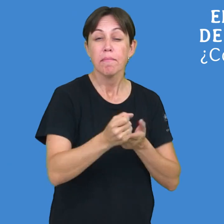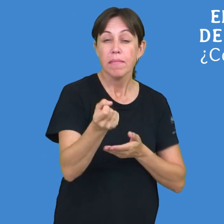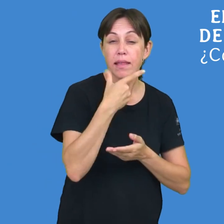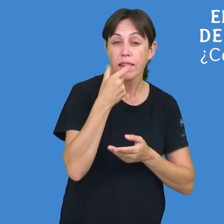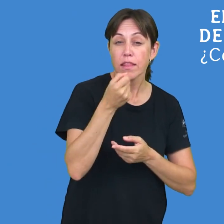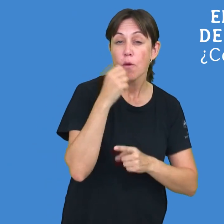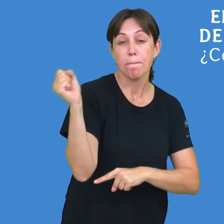droga